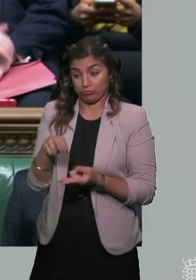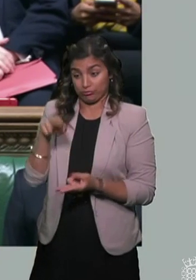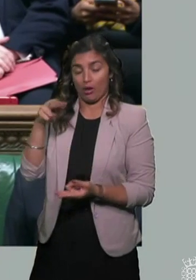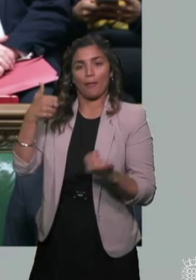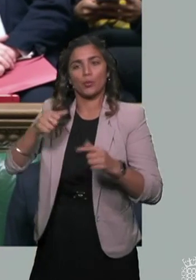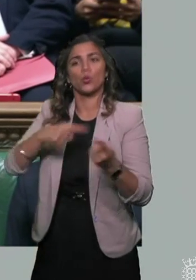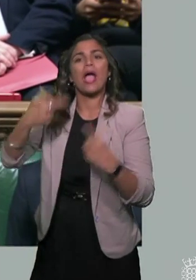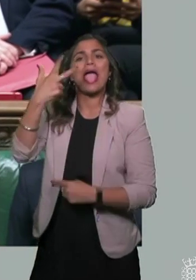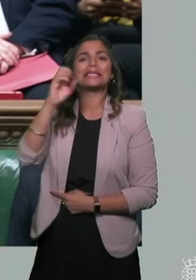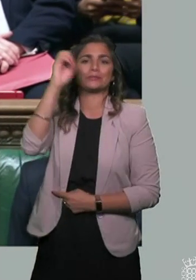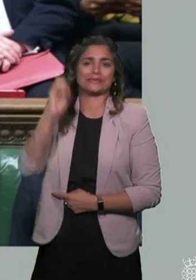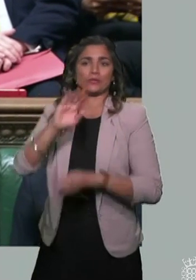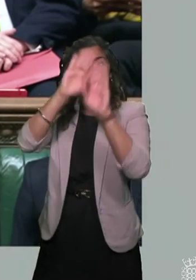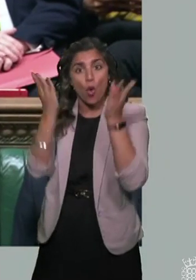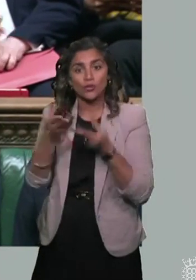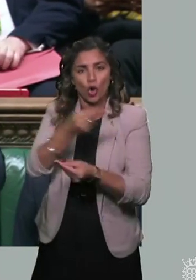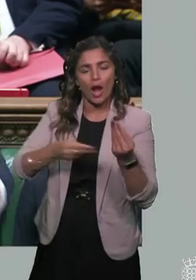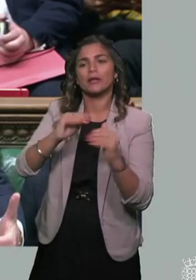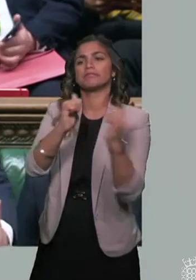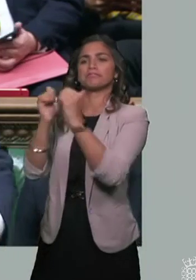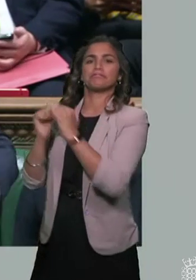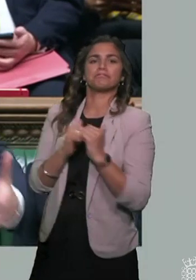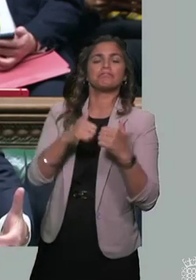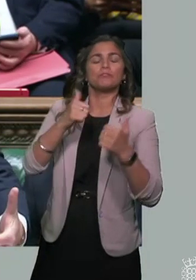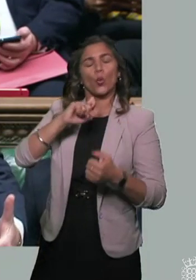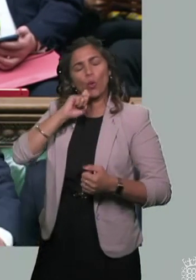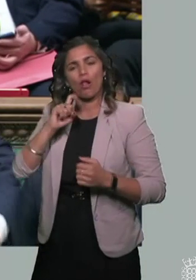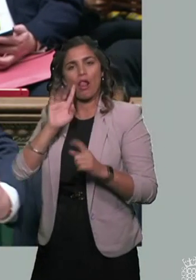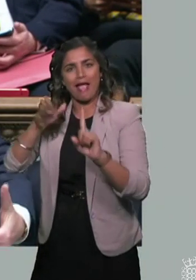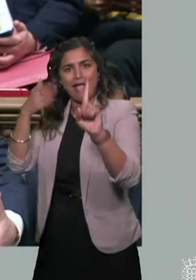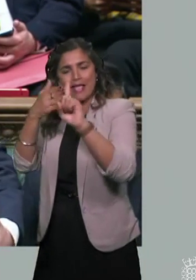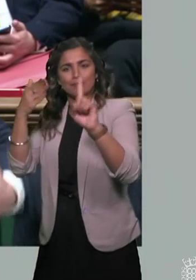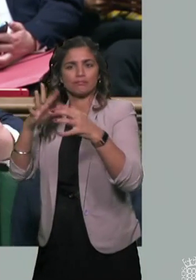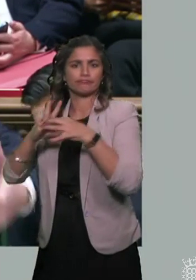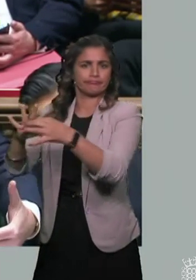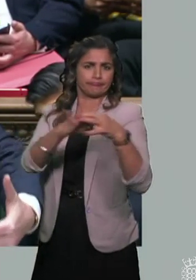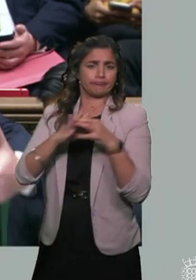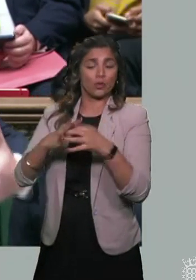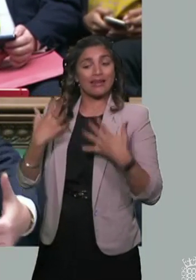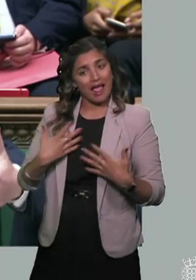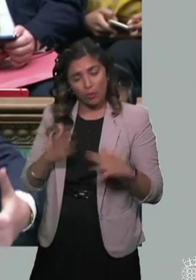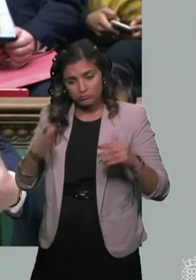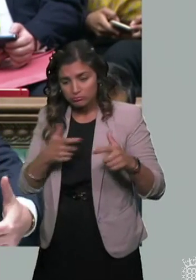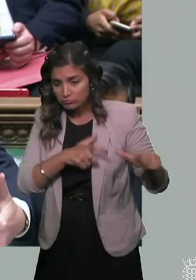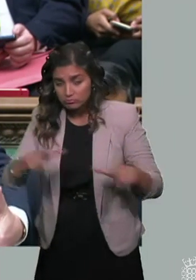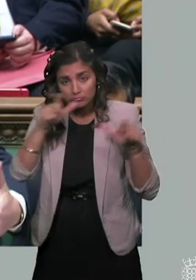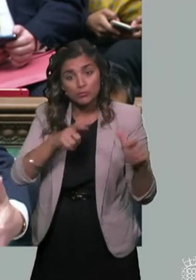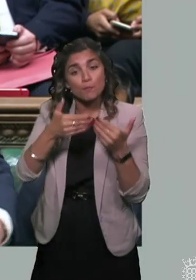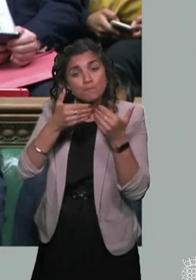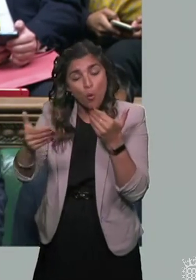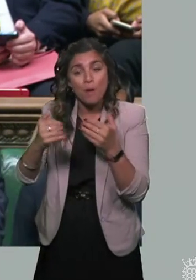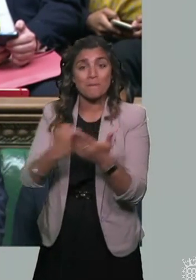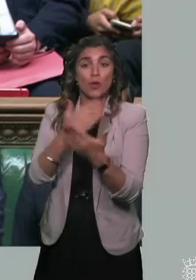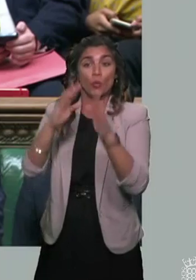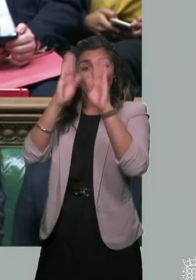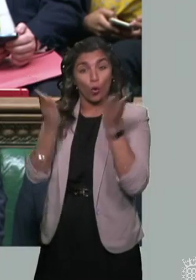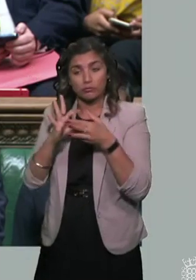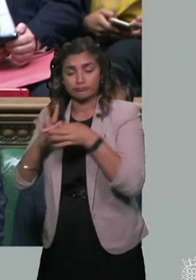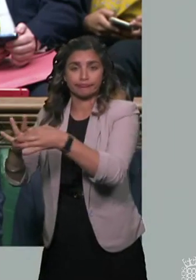Every day, as I talk to international leaders, we hear further commitments to make those solid commitments that the world will need.